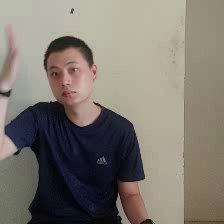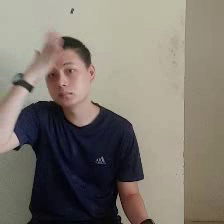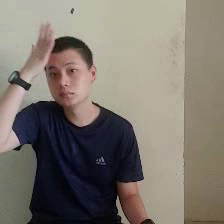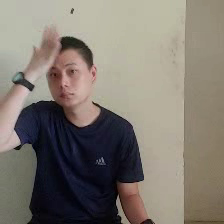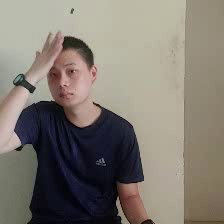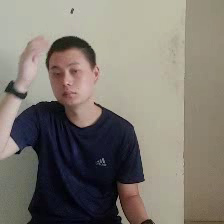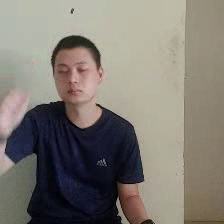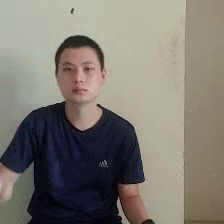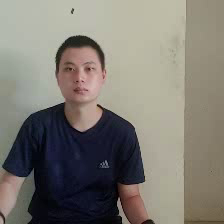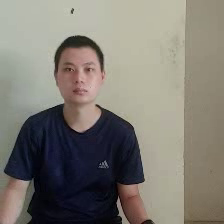Biết